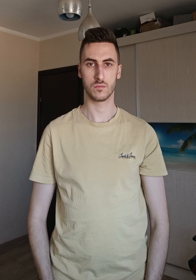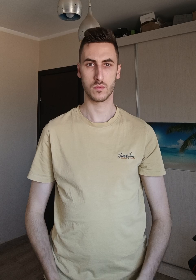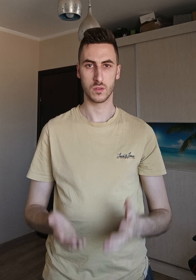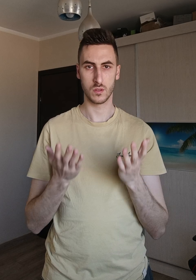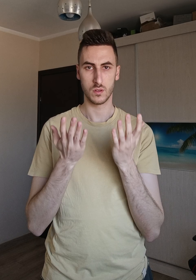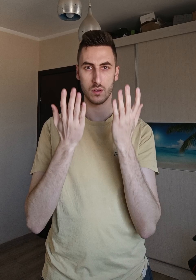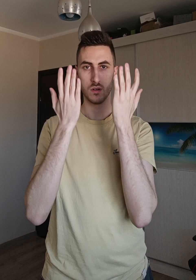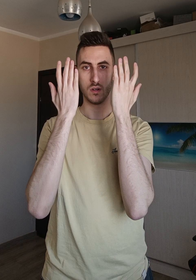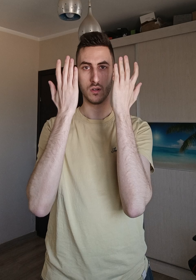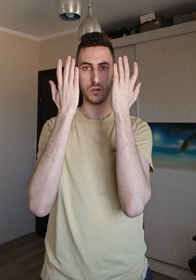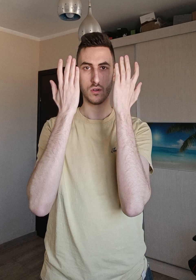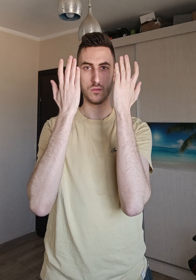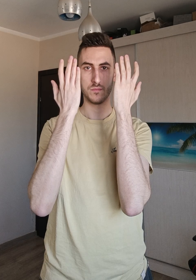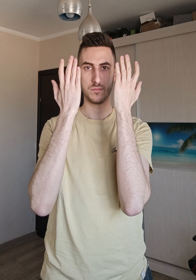לקרוא